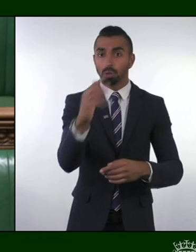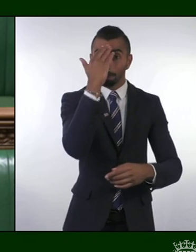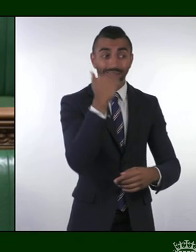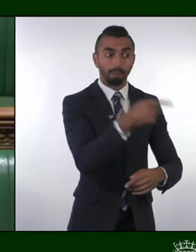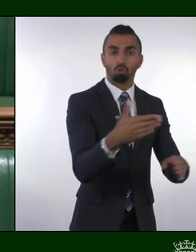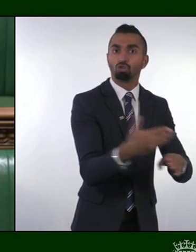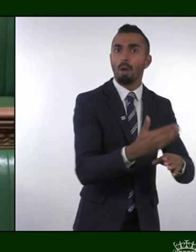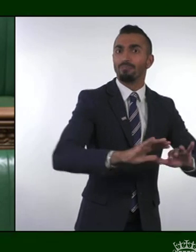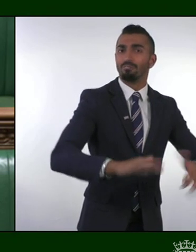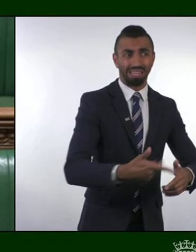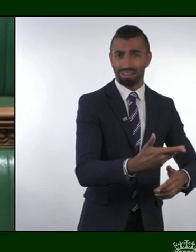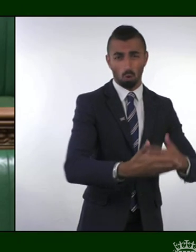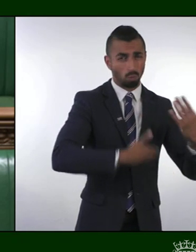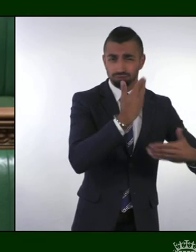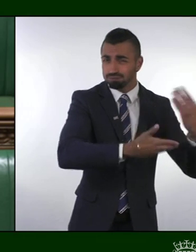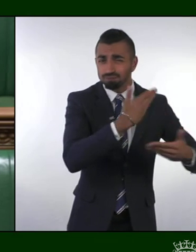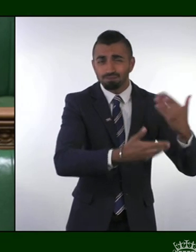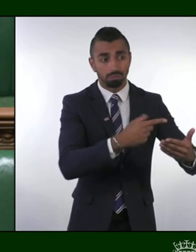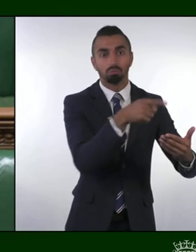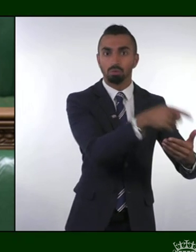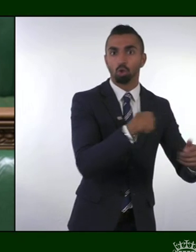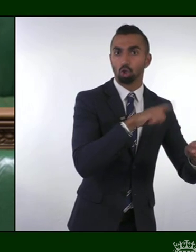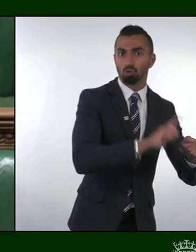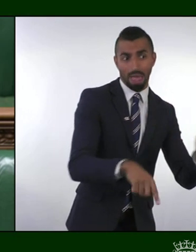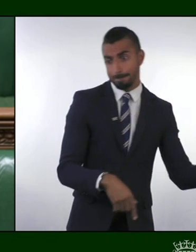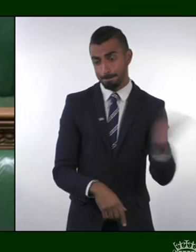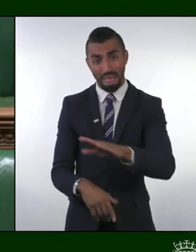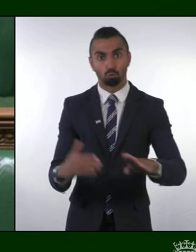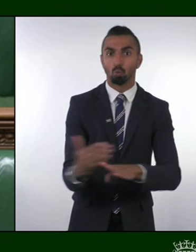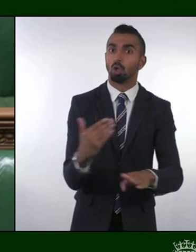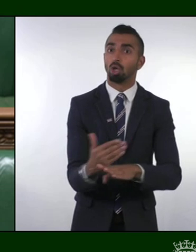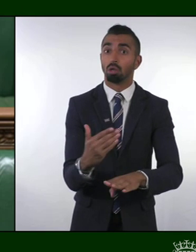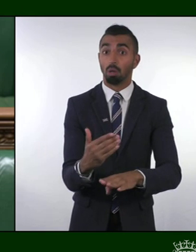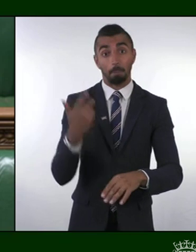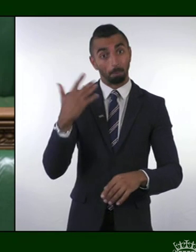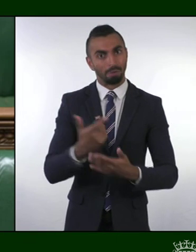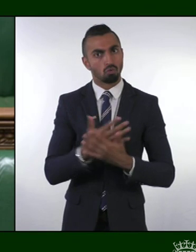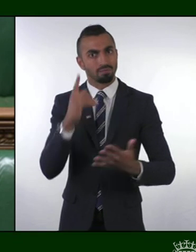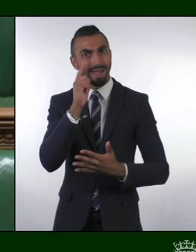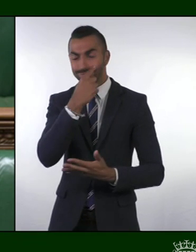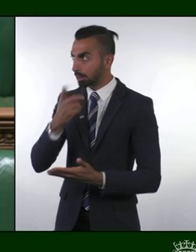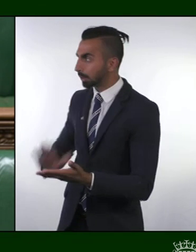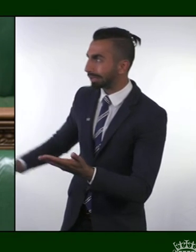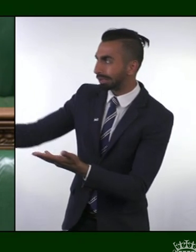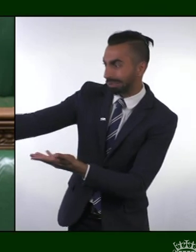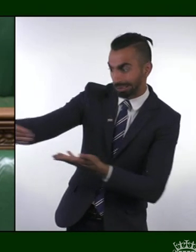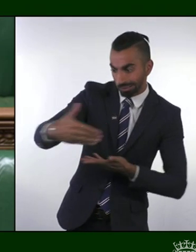The academic and economic evidence tells us these are among the most effective things we can do.